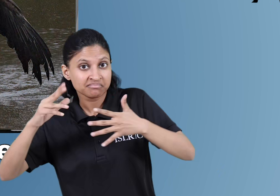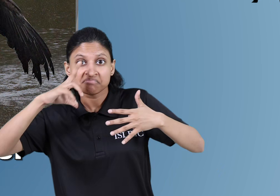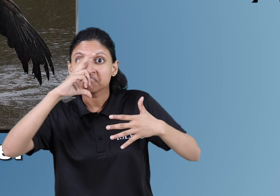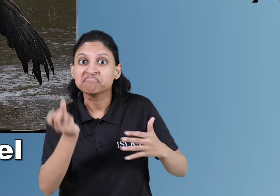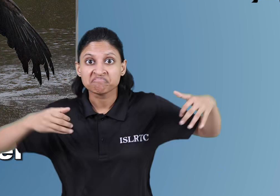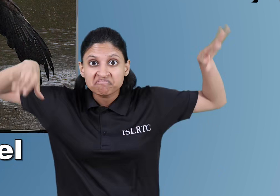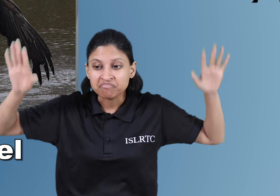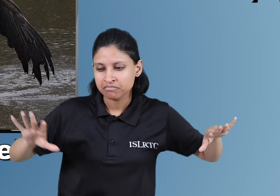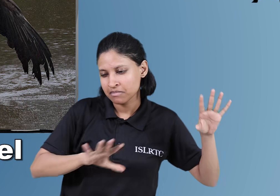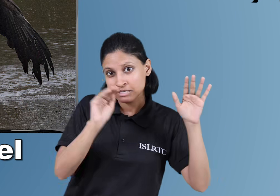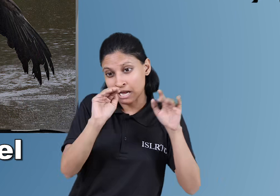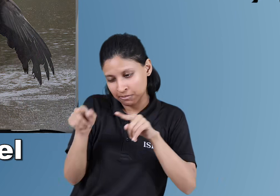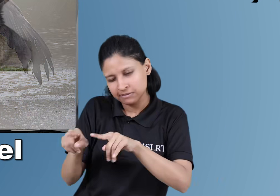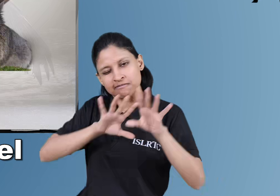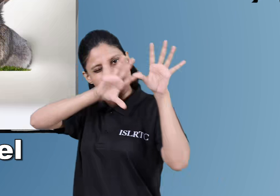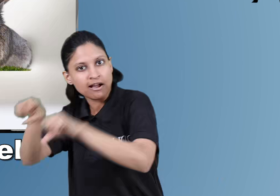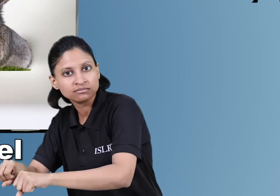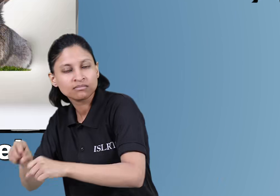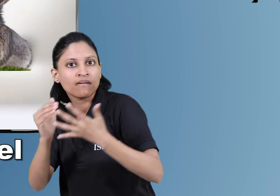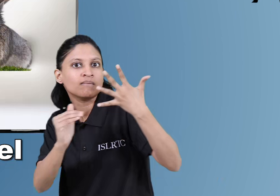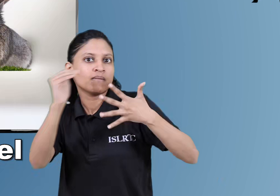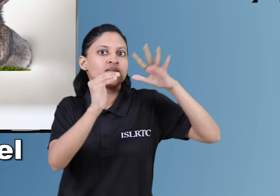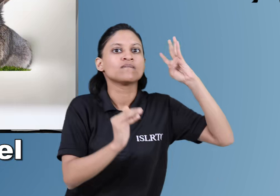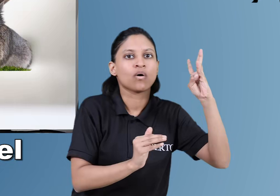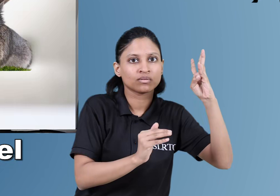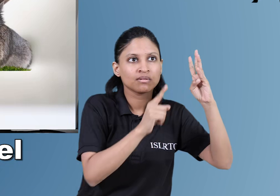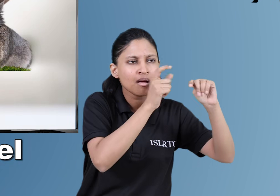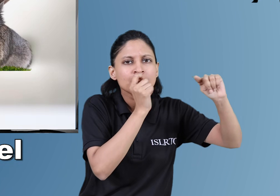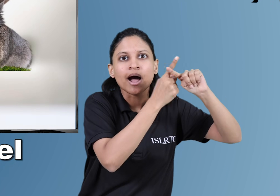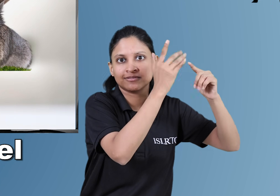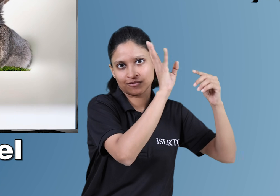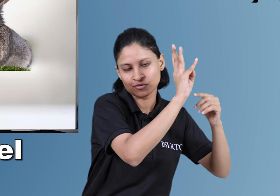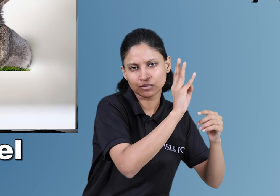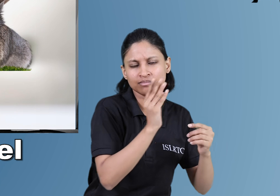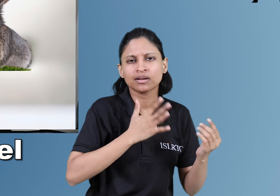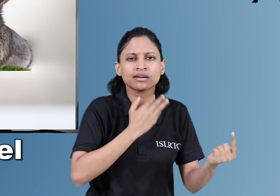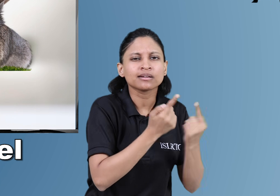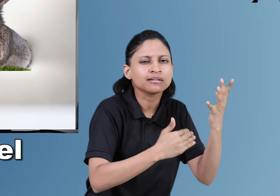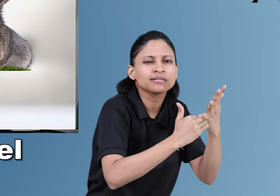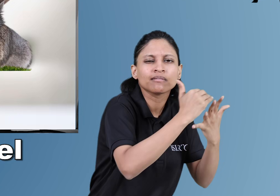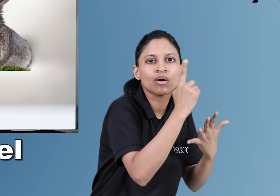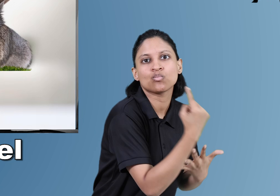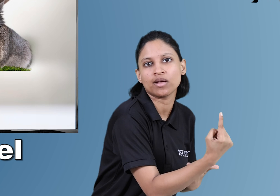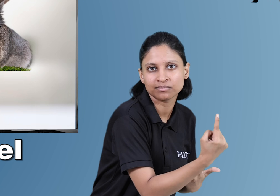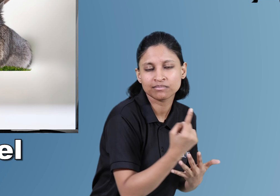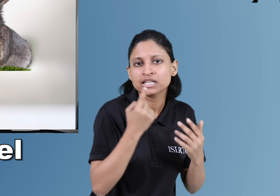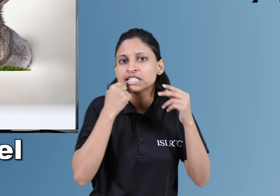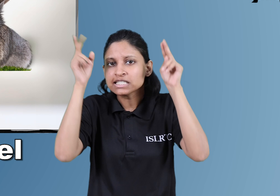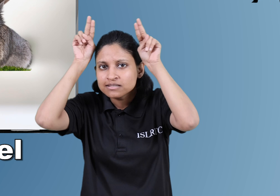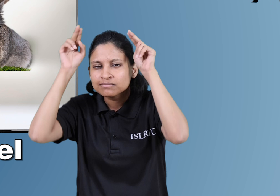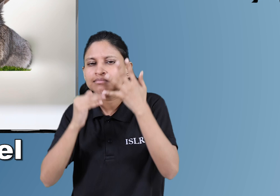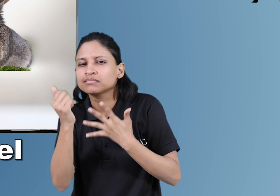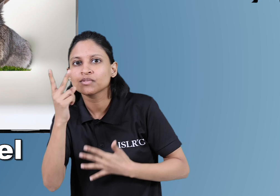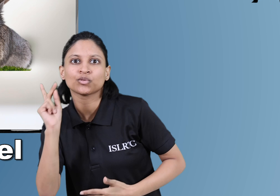Each step in this chain defines the trophic level, with grass being at level 1 and the rabbit at level 2.